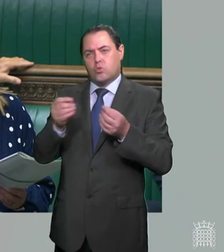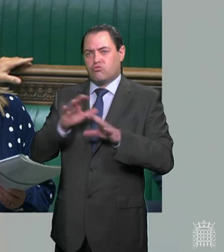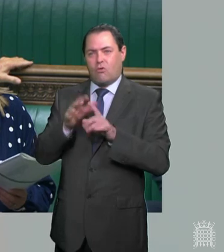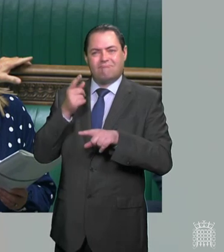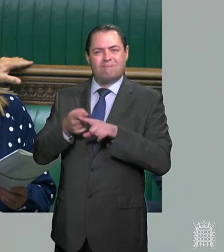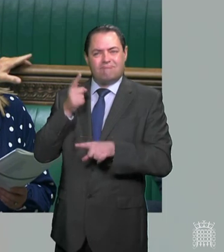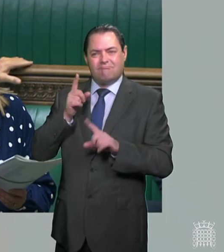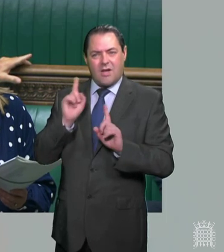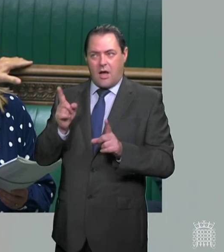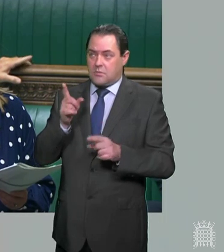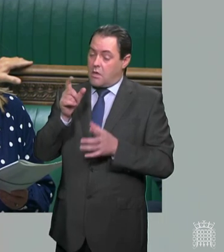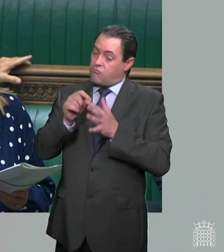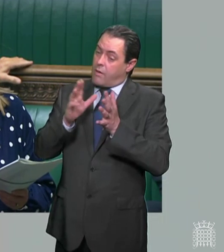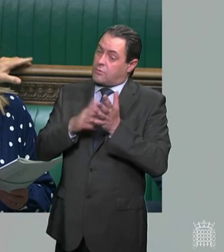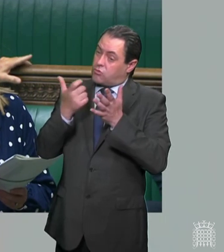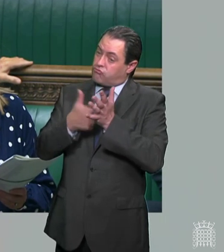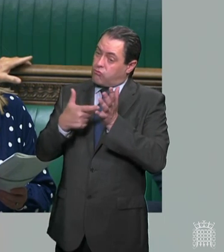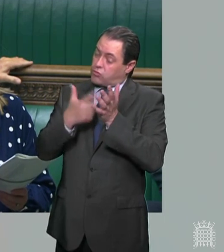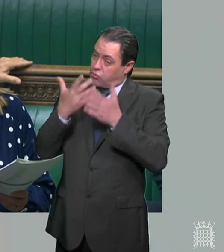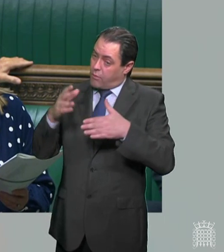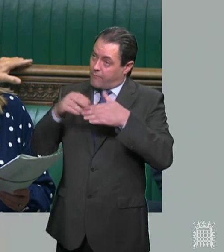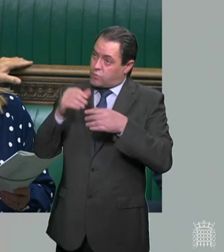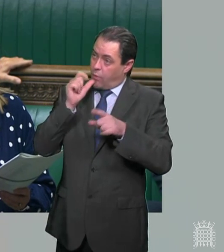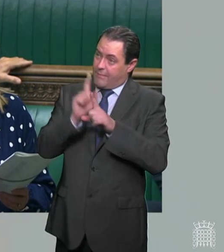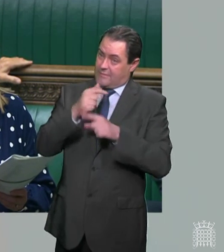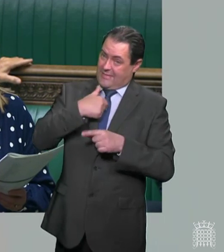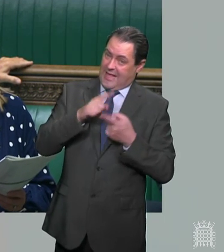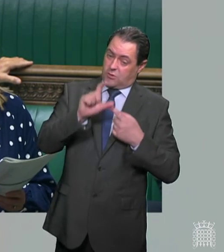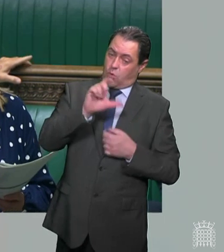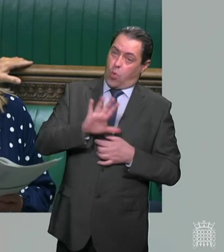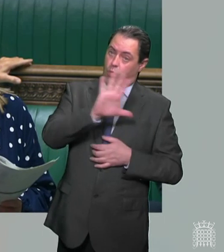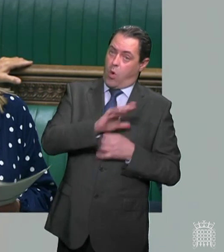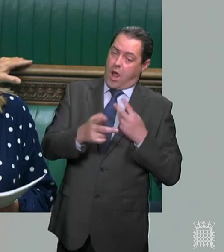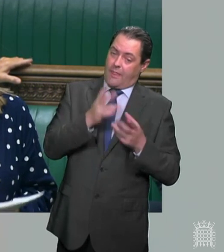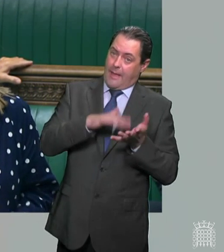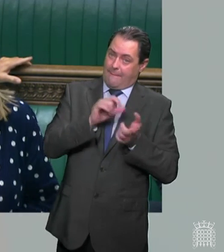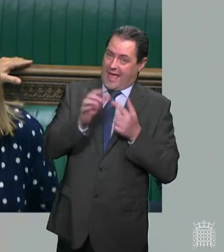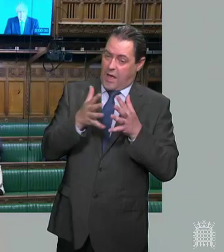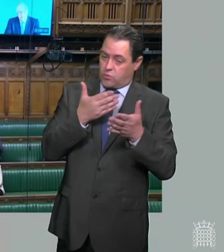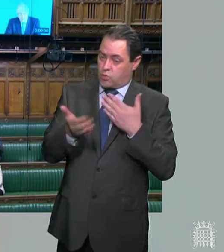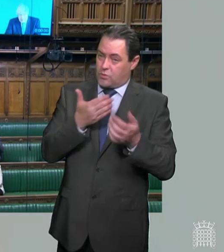I wonder whether my right honourable Friend would meet me and other Cornish MPs to see how we could resolve this in the long term.